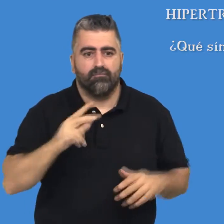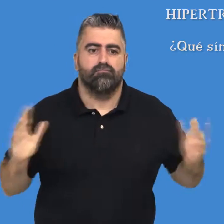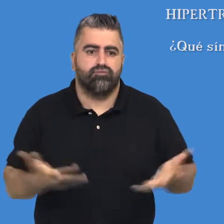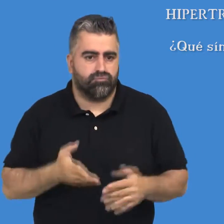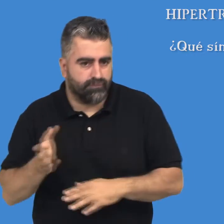urgente